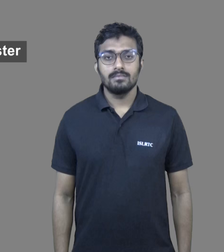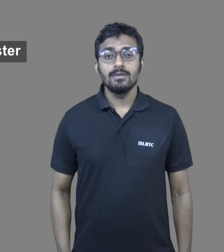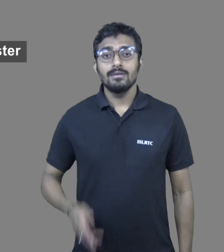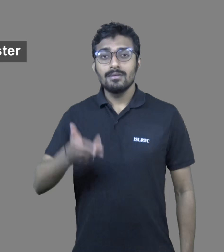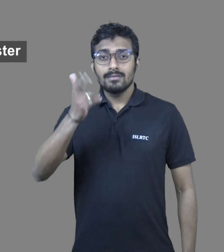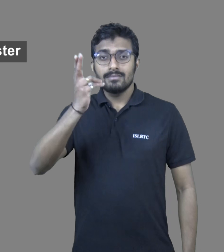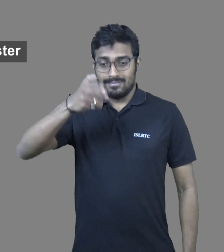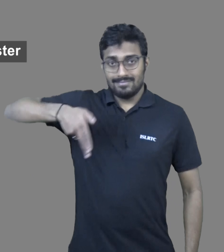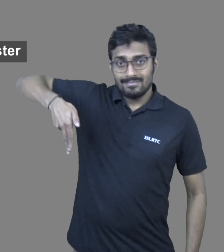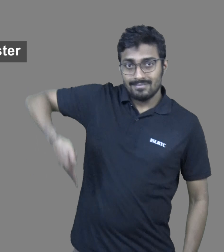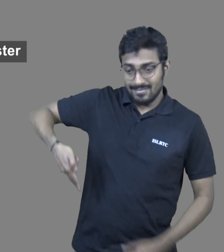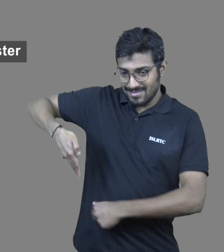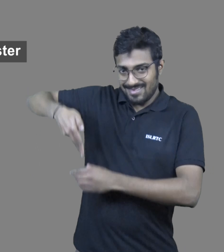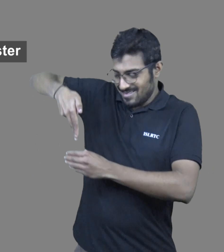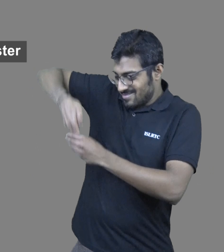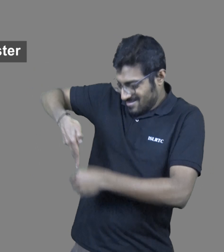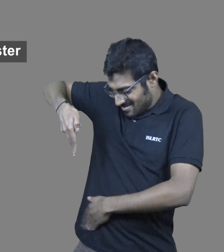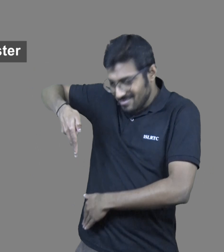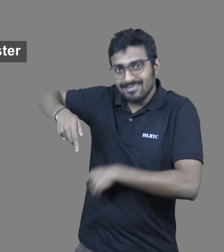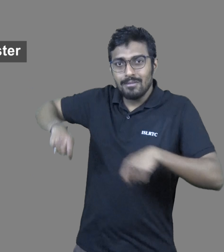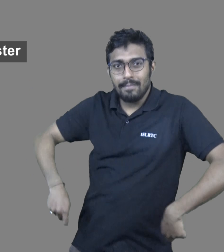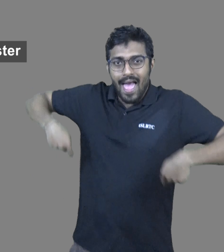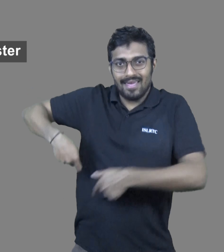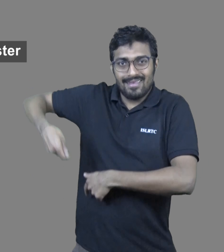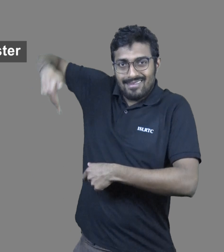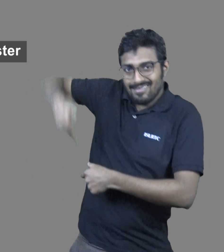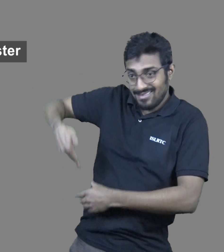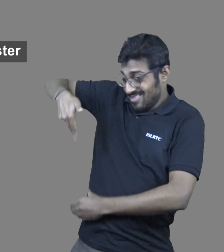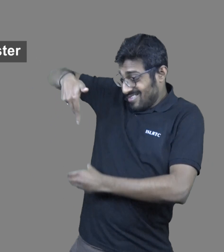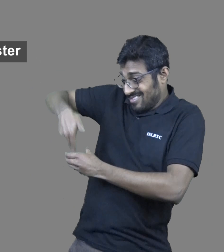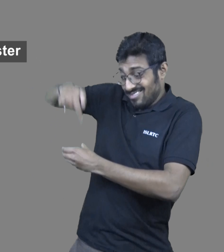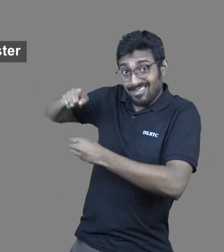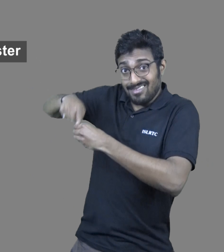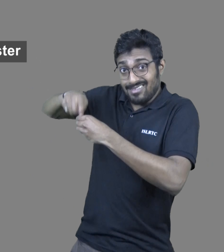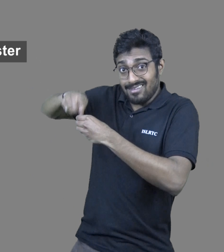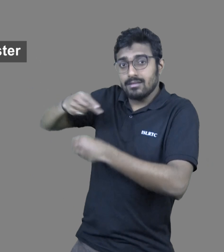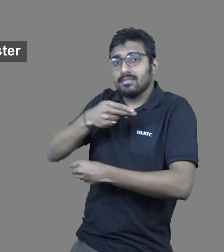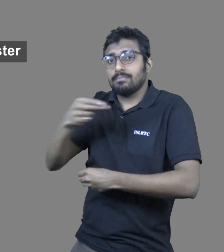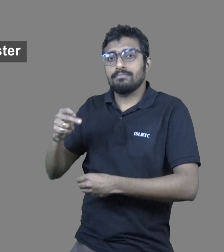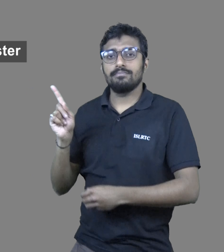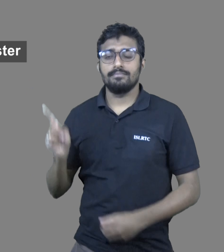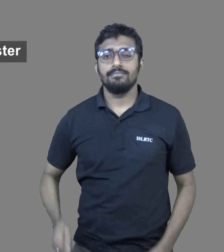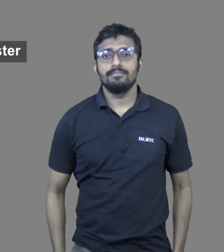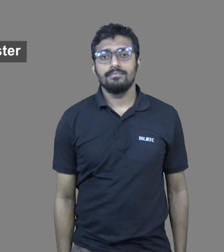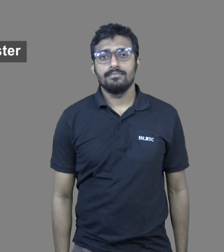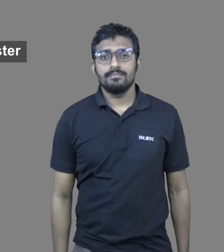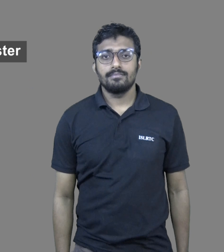Holster